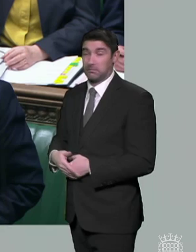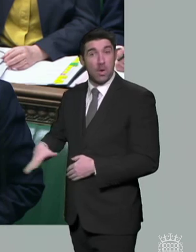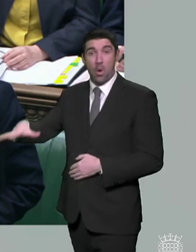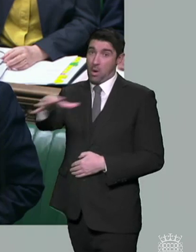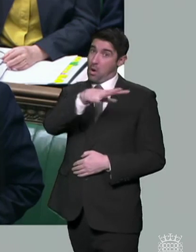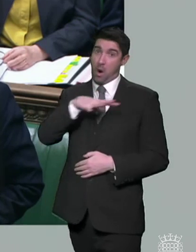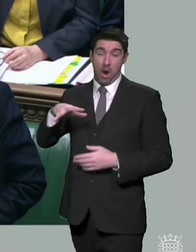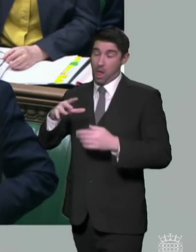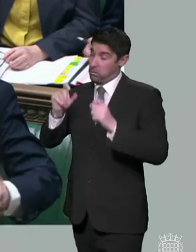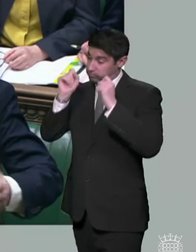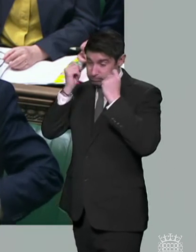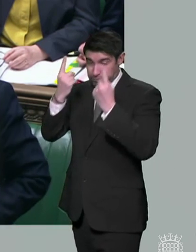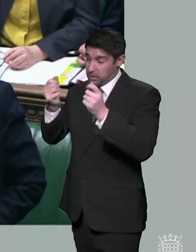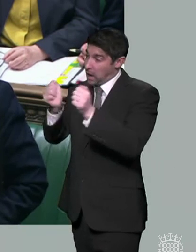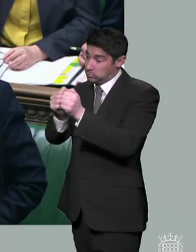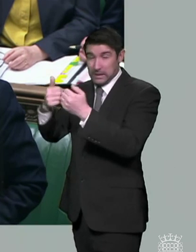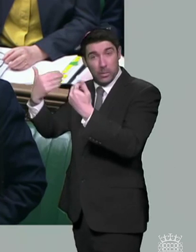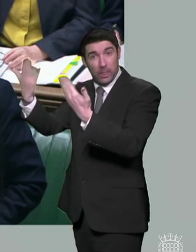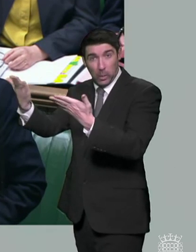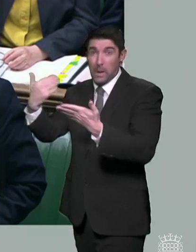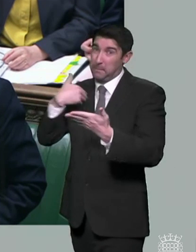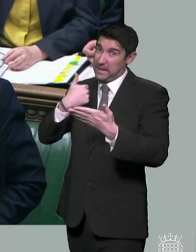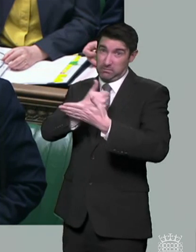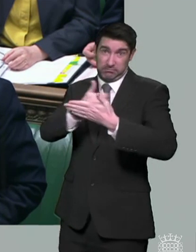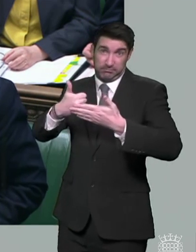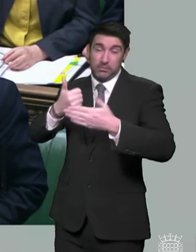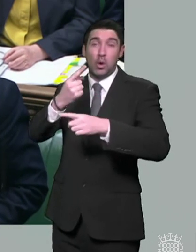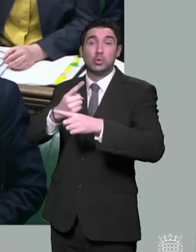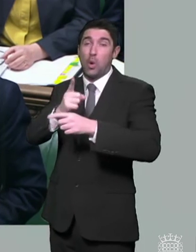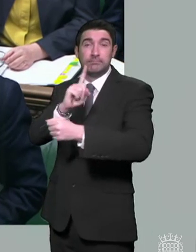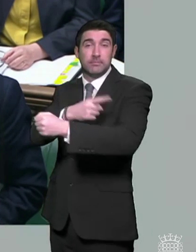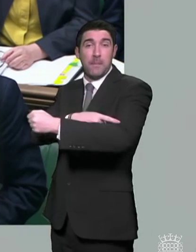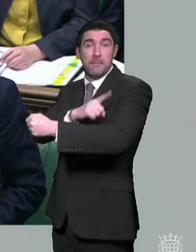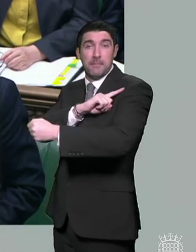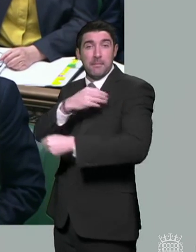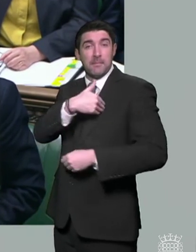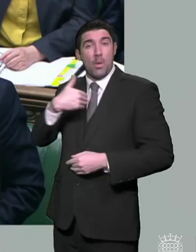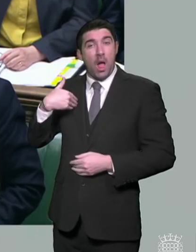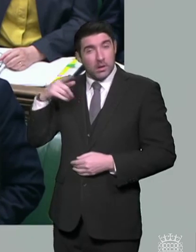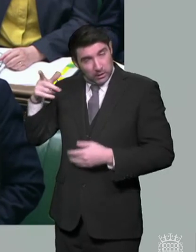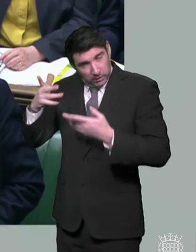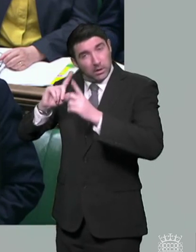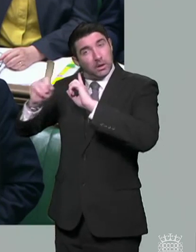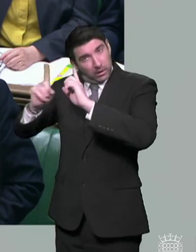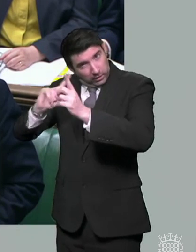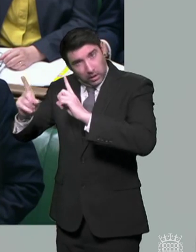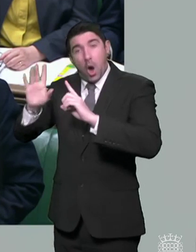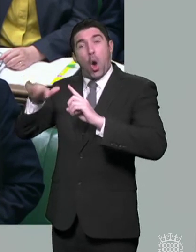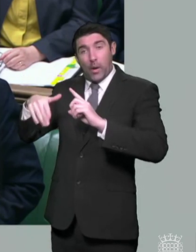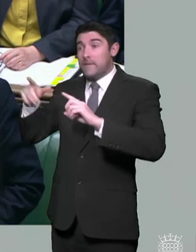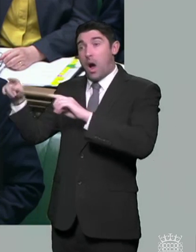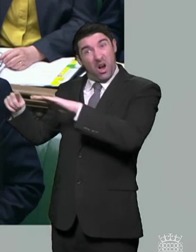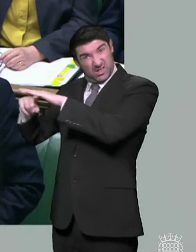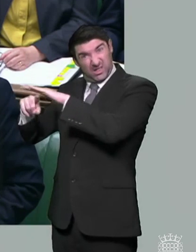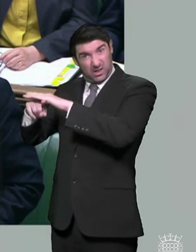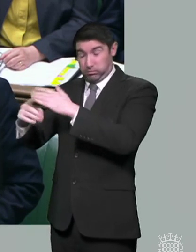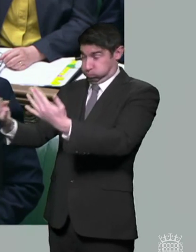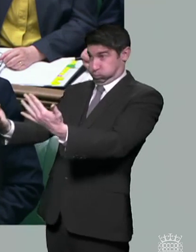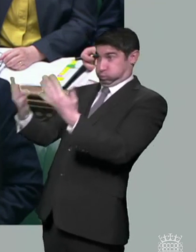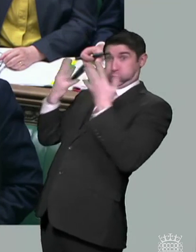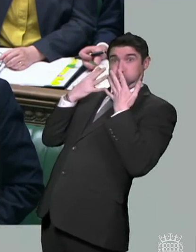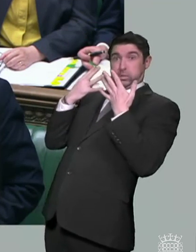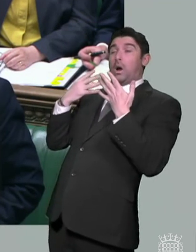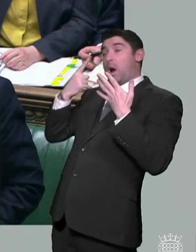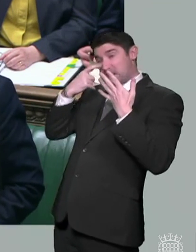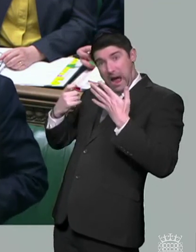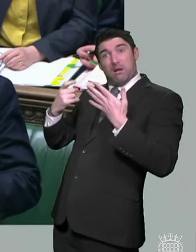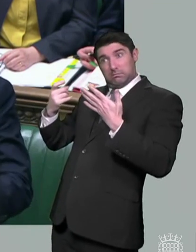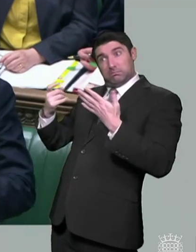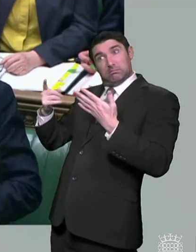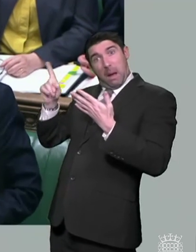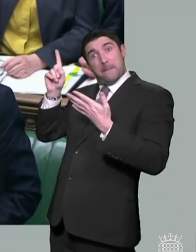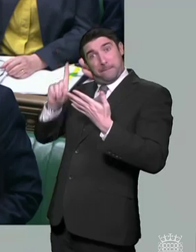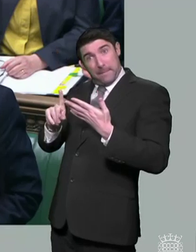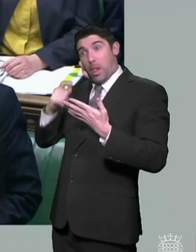I talked to our Polish friends yesterday about what we can do in partnership with them to bring people directly to the UK who are fleeing to Poland.